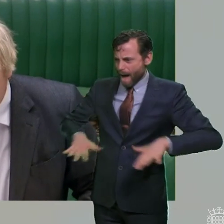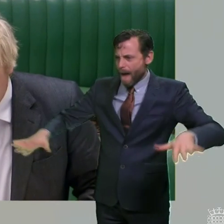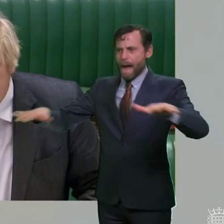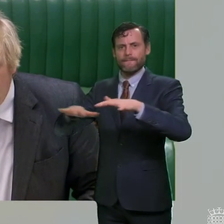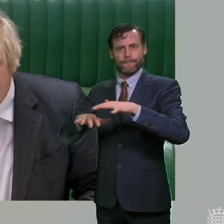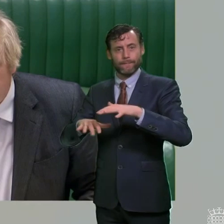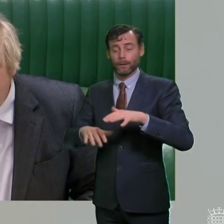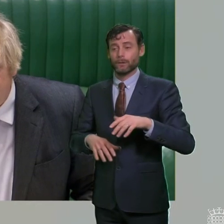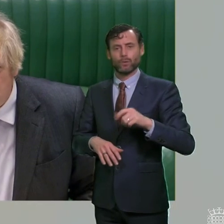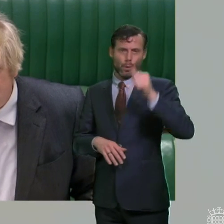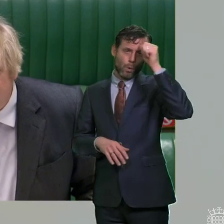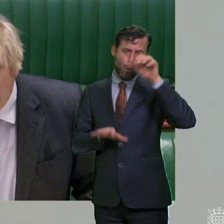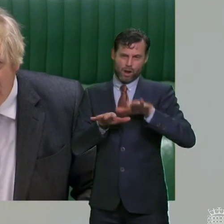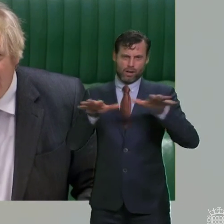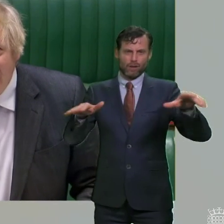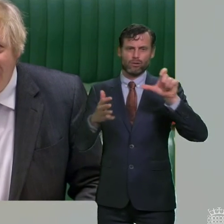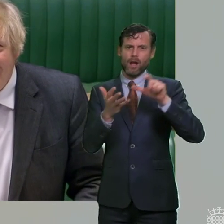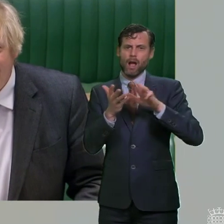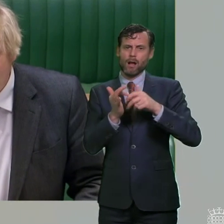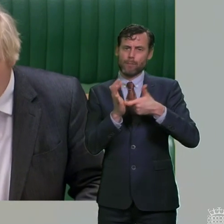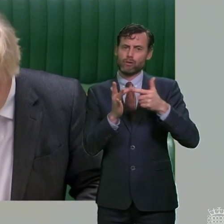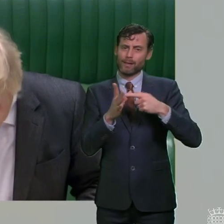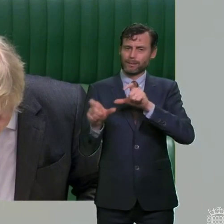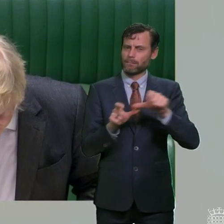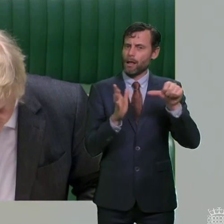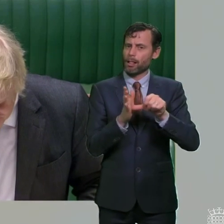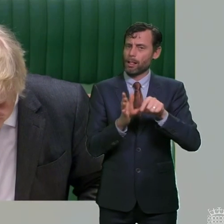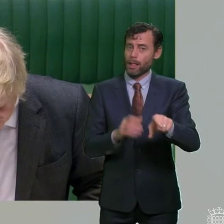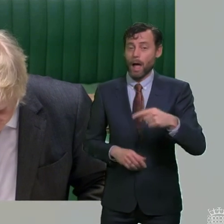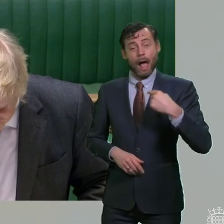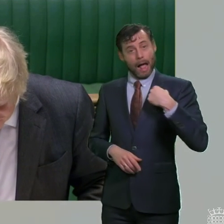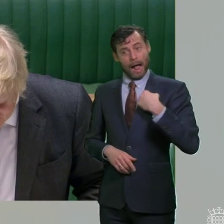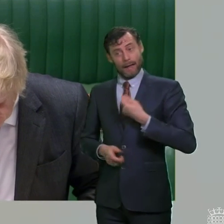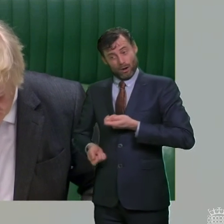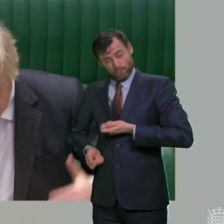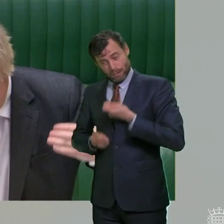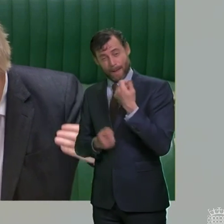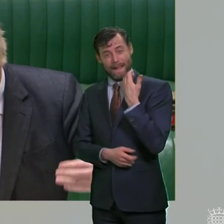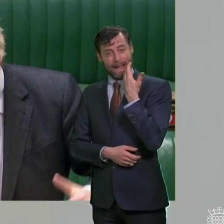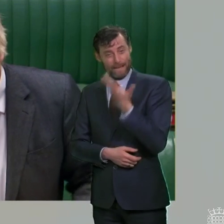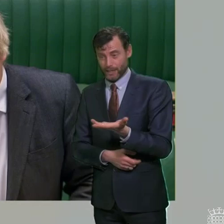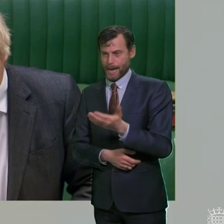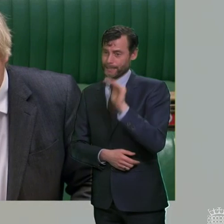I know that we are doing all we can because I raise it virtually every day, and we are rolling it out as fast as we can.